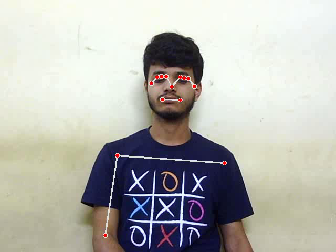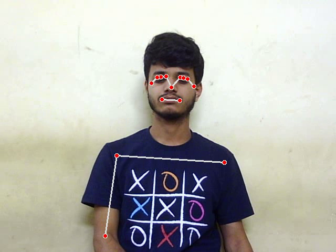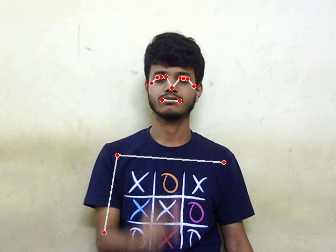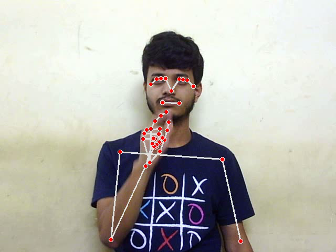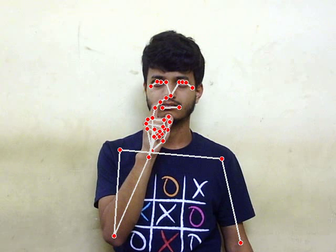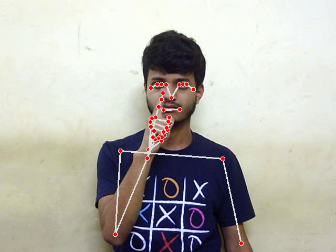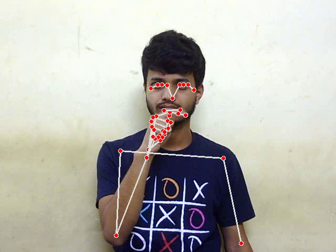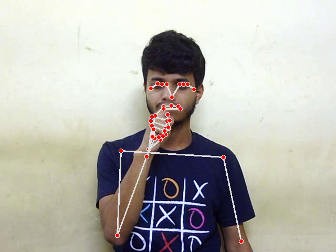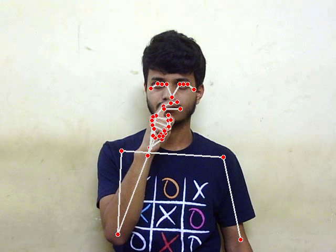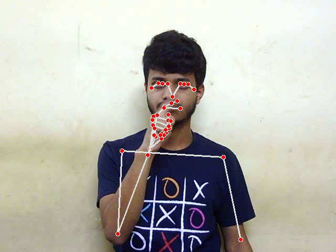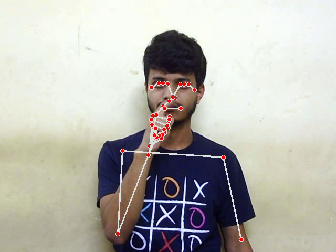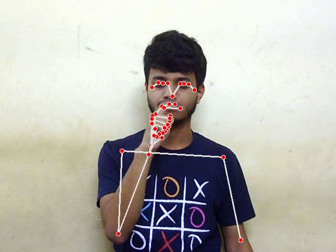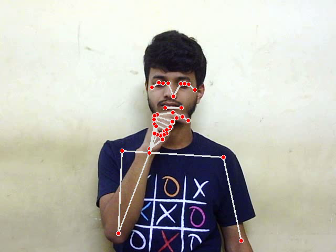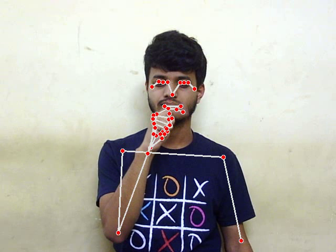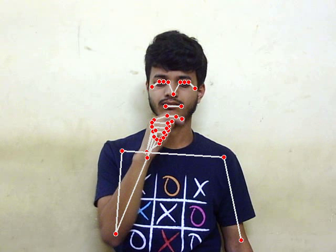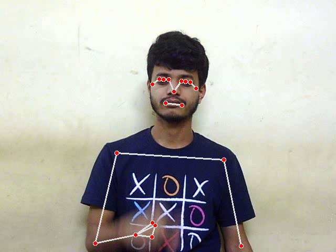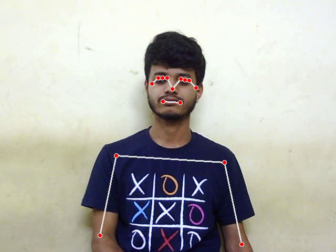who